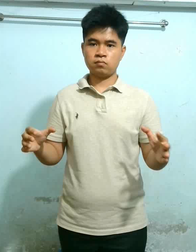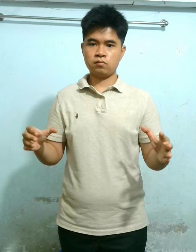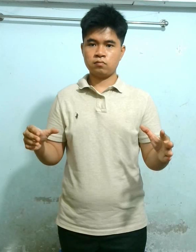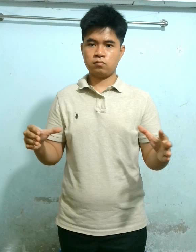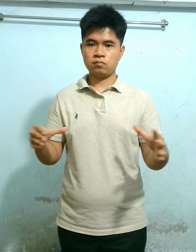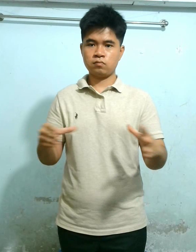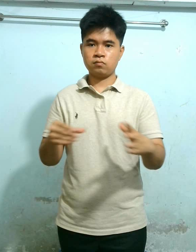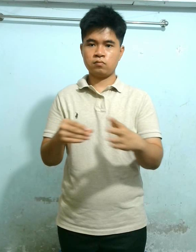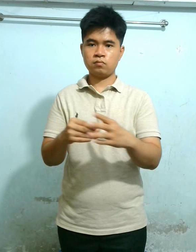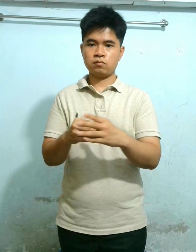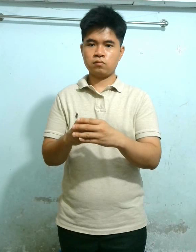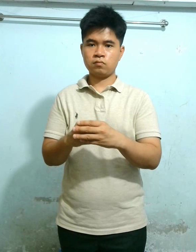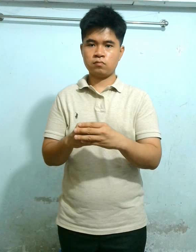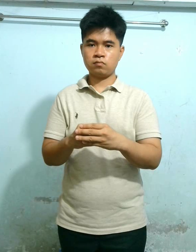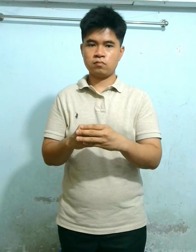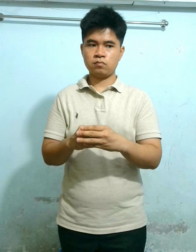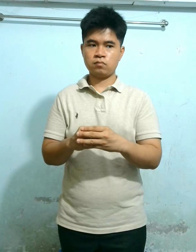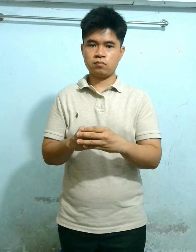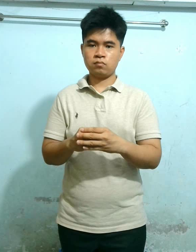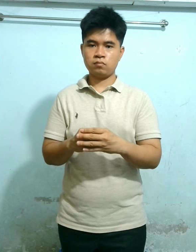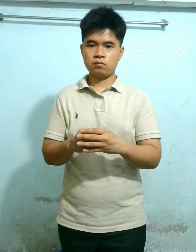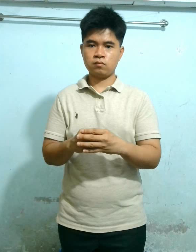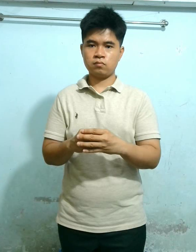nhom